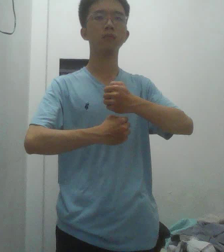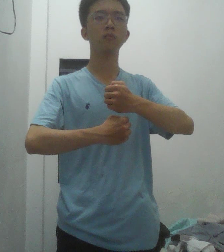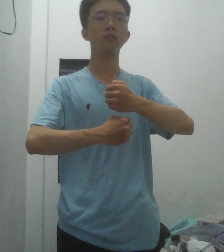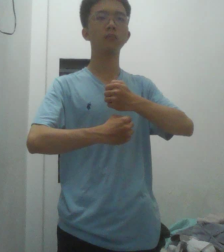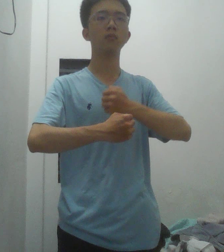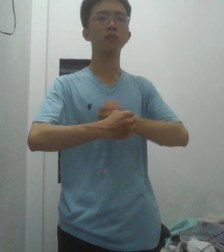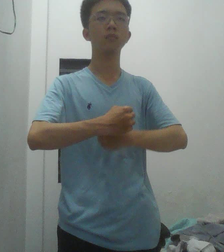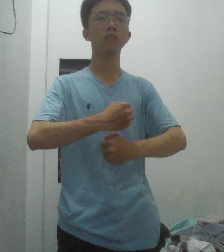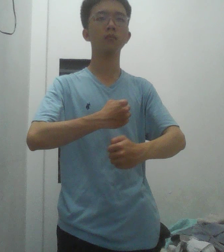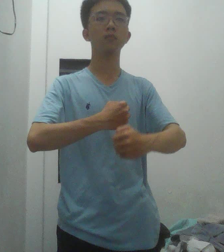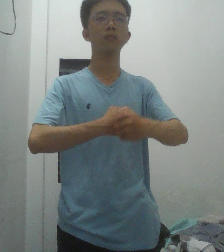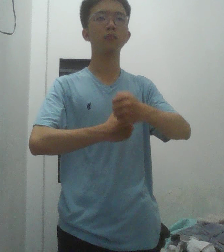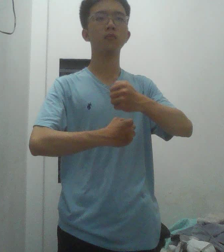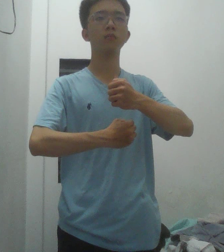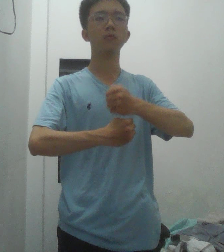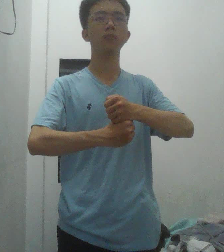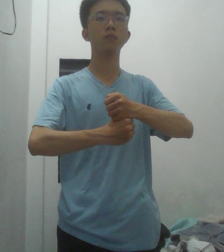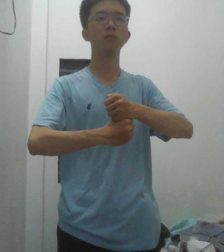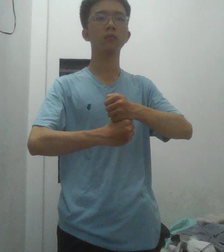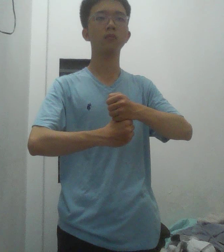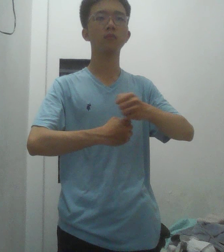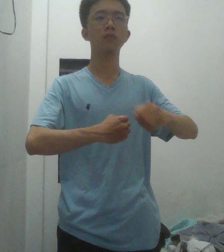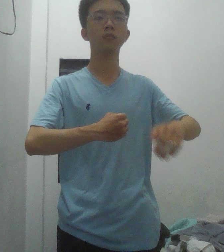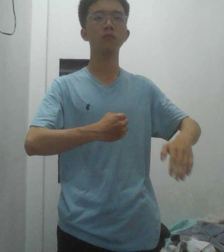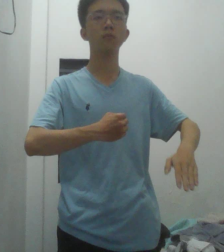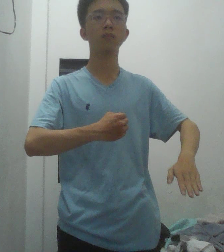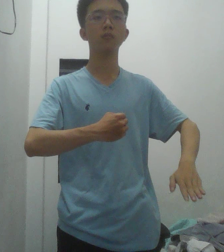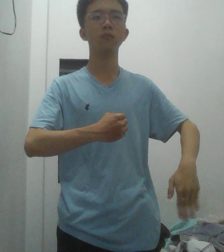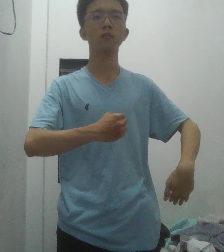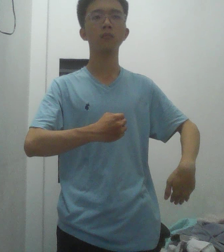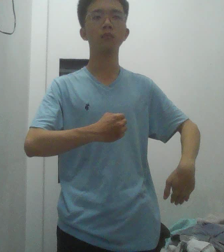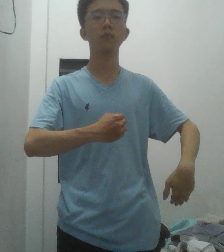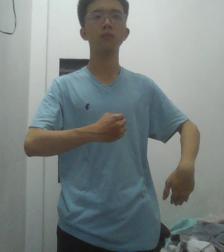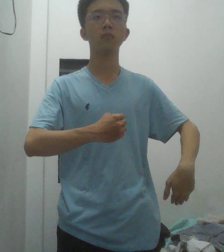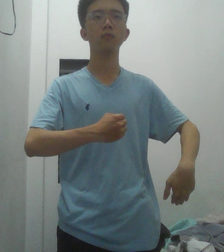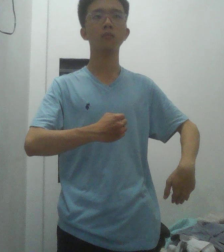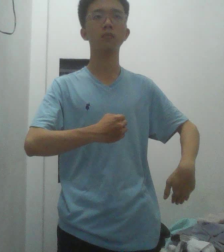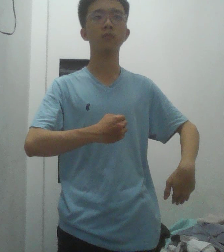nam sau